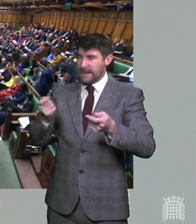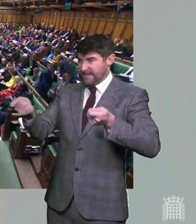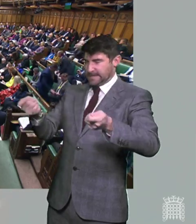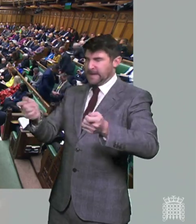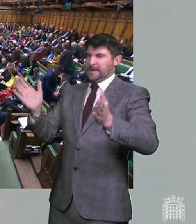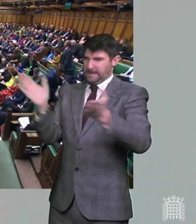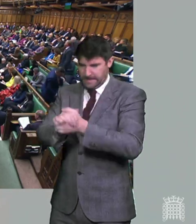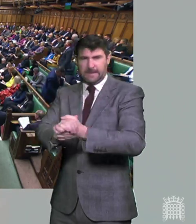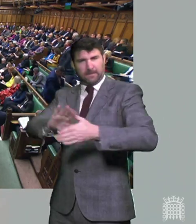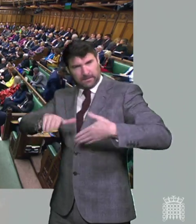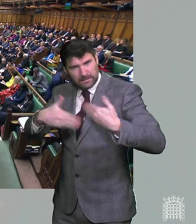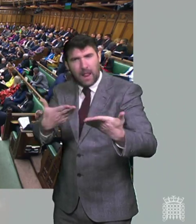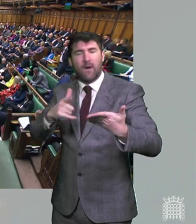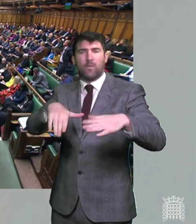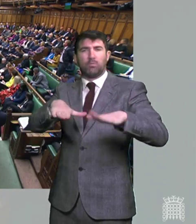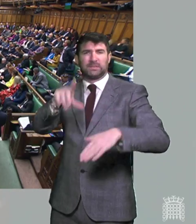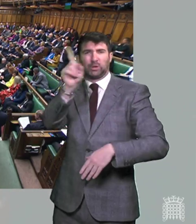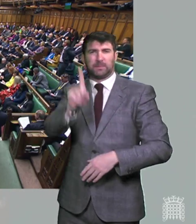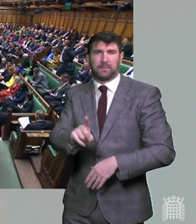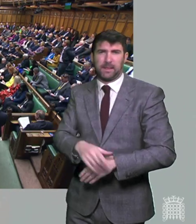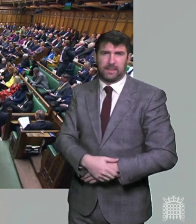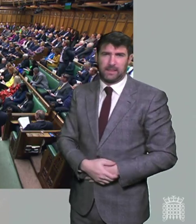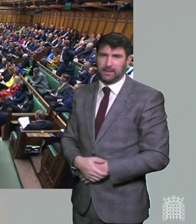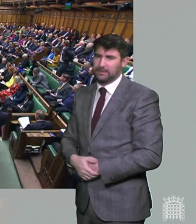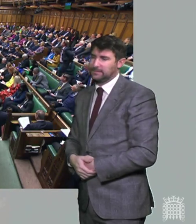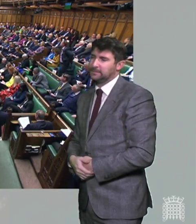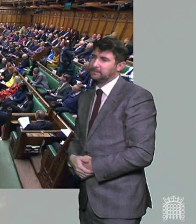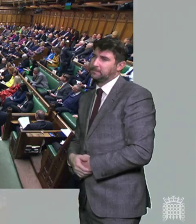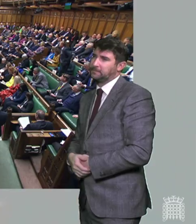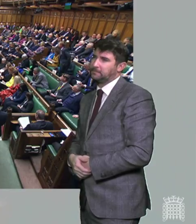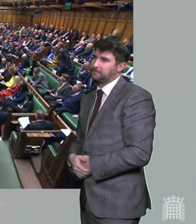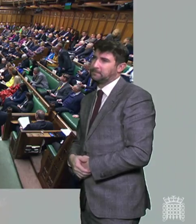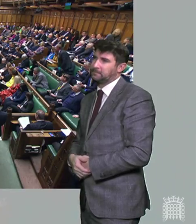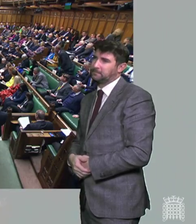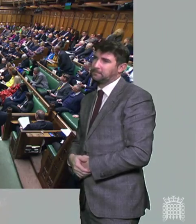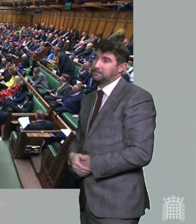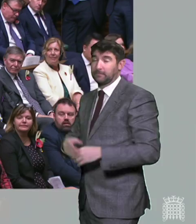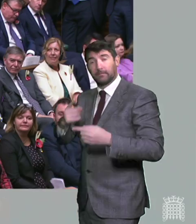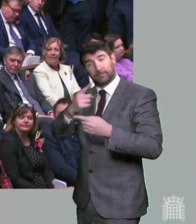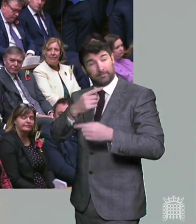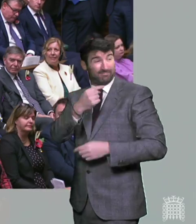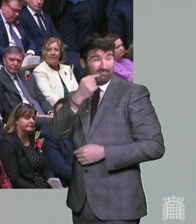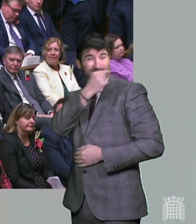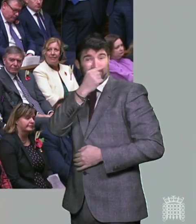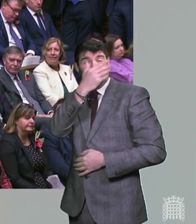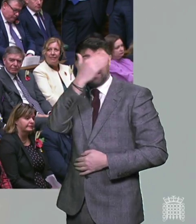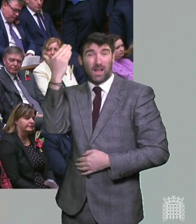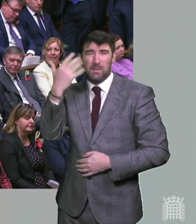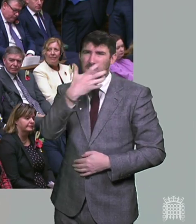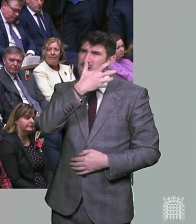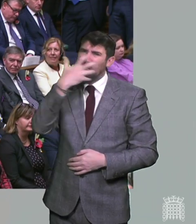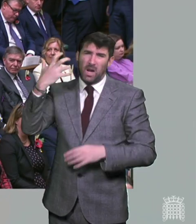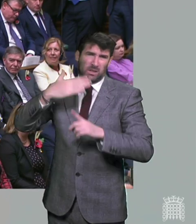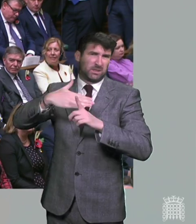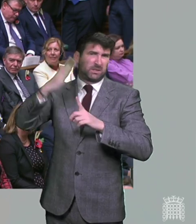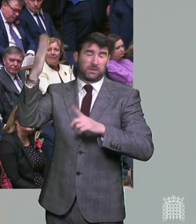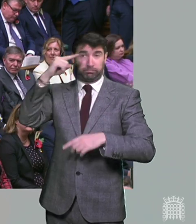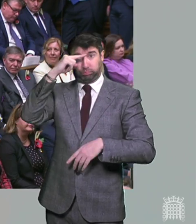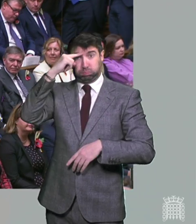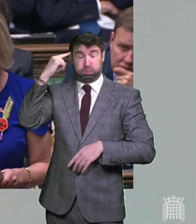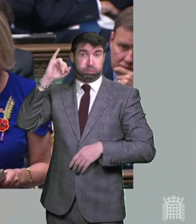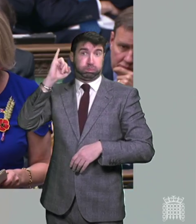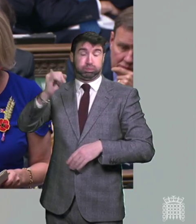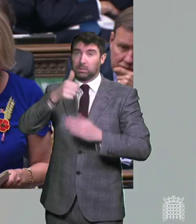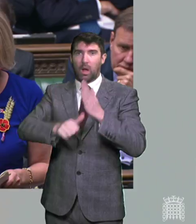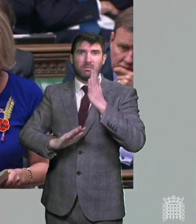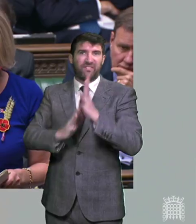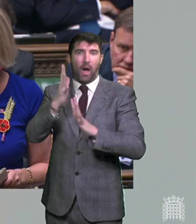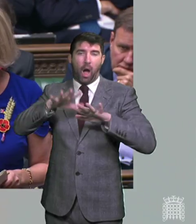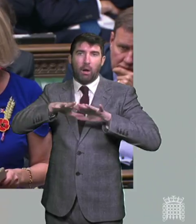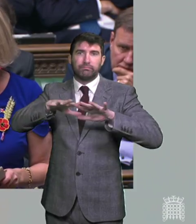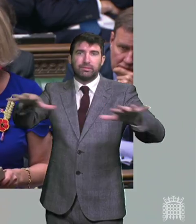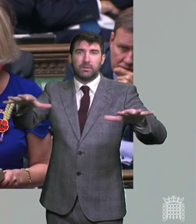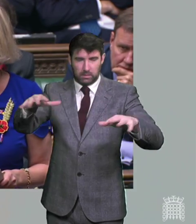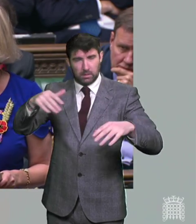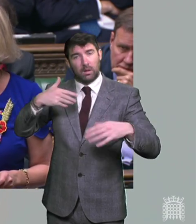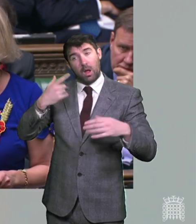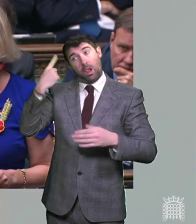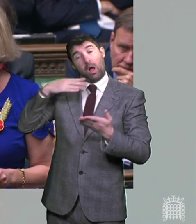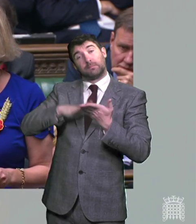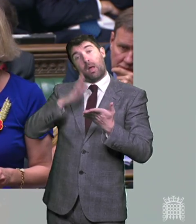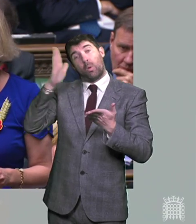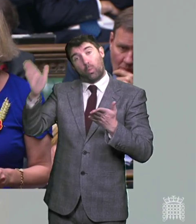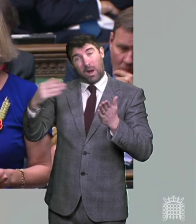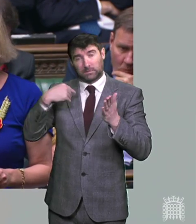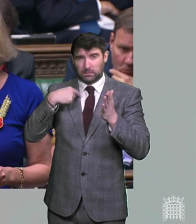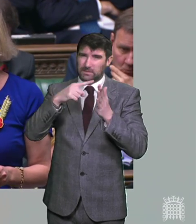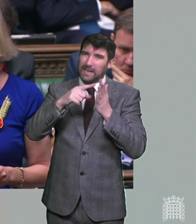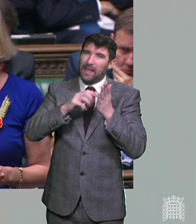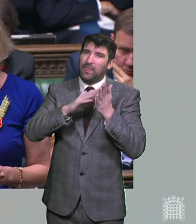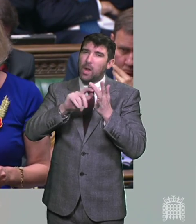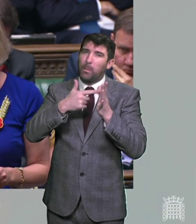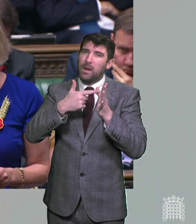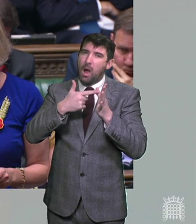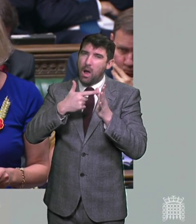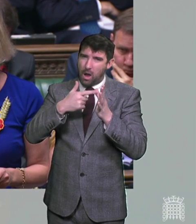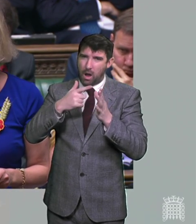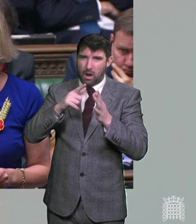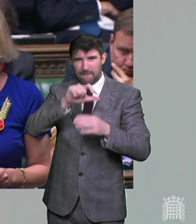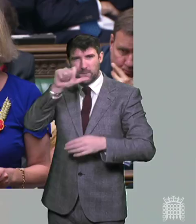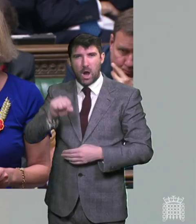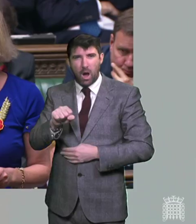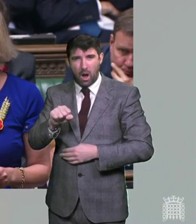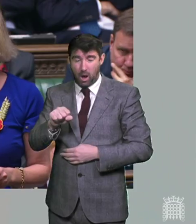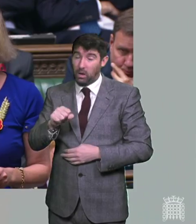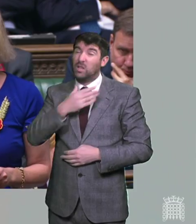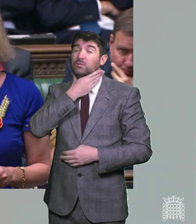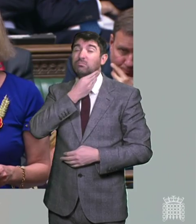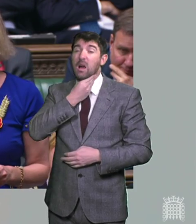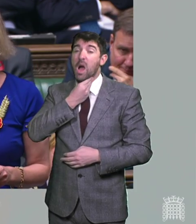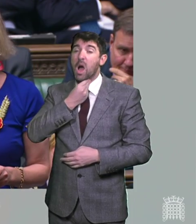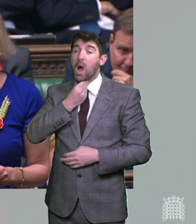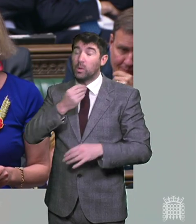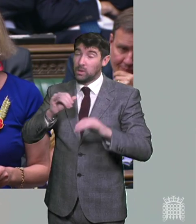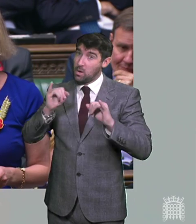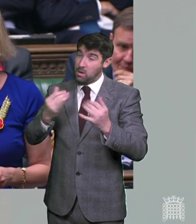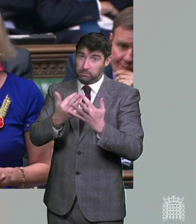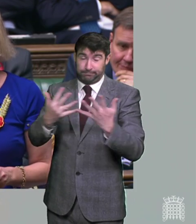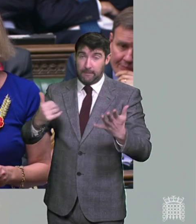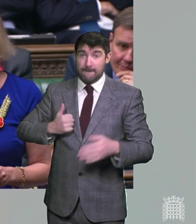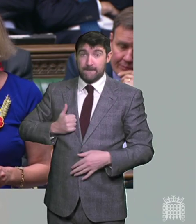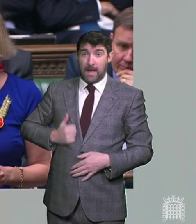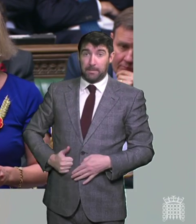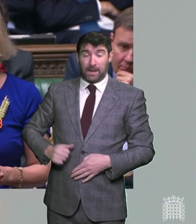People across Essex witnessed terrible fires in last summer’s heatwave, and in Ethiopia last month I witnessed the horrific climate change-driven drought that is forcing millions of people across the horn of Africa to the brink of famine.